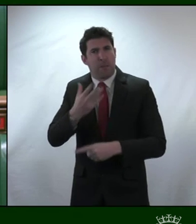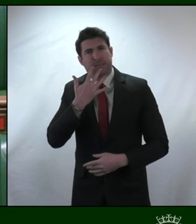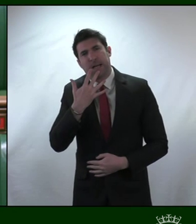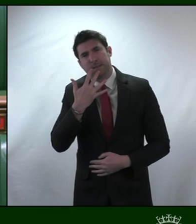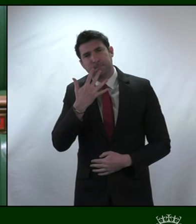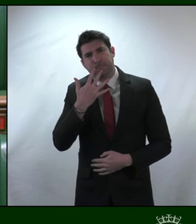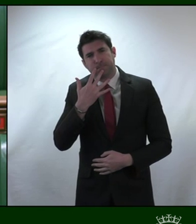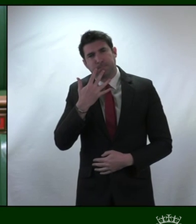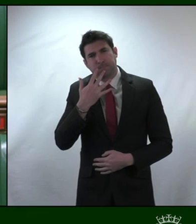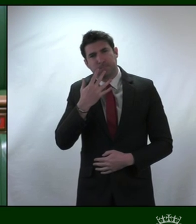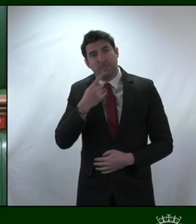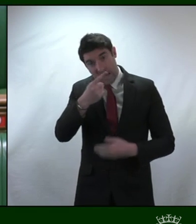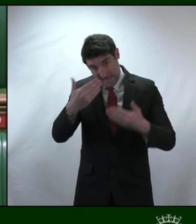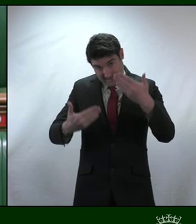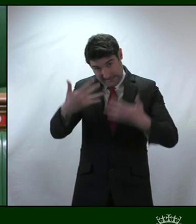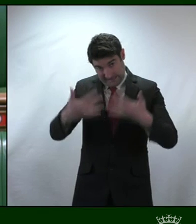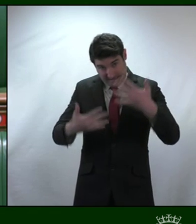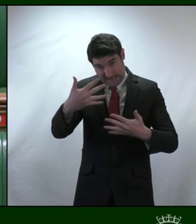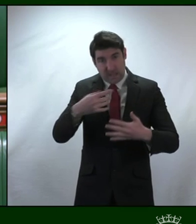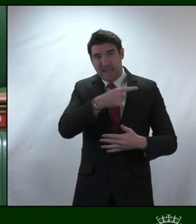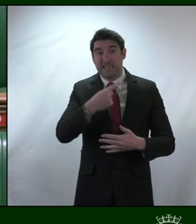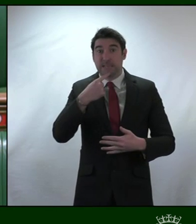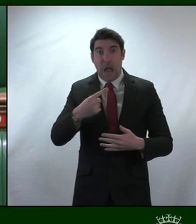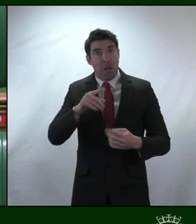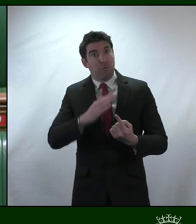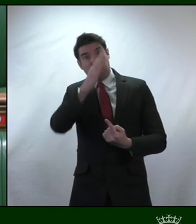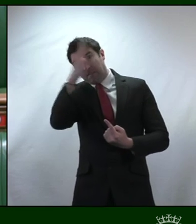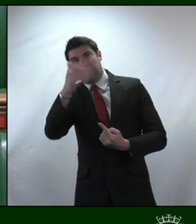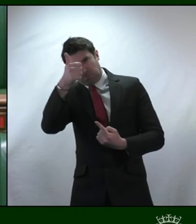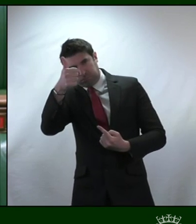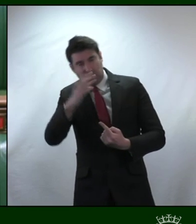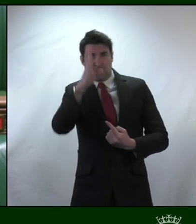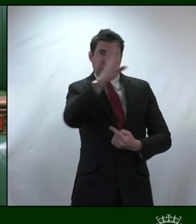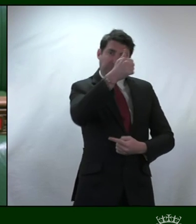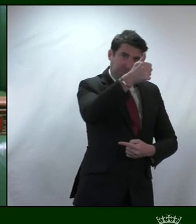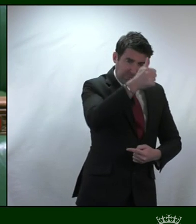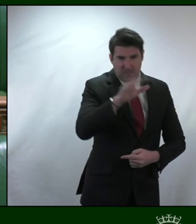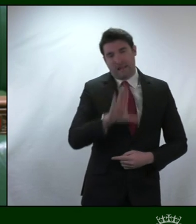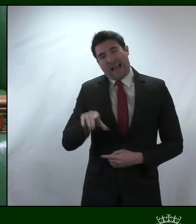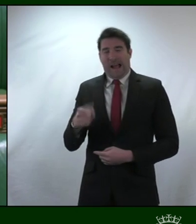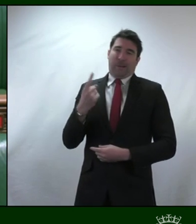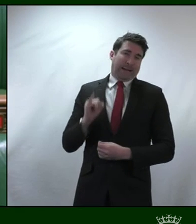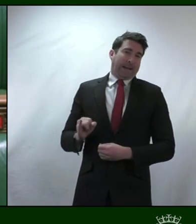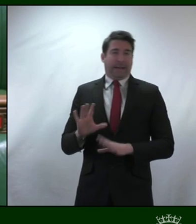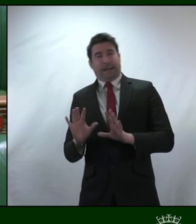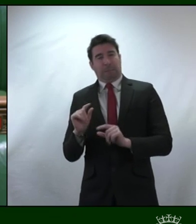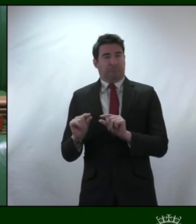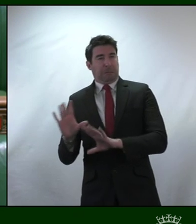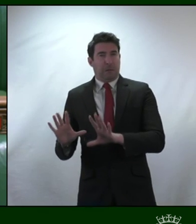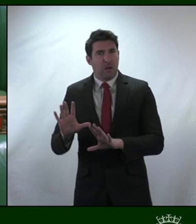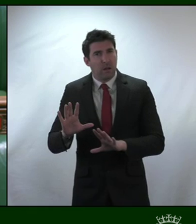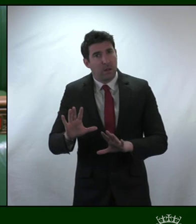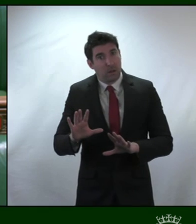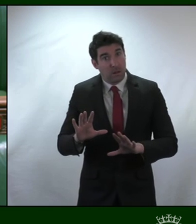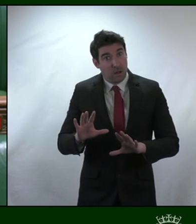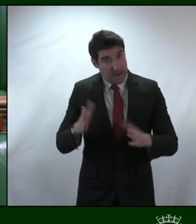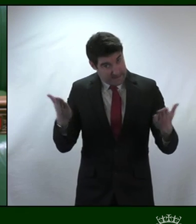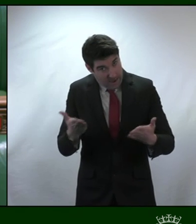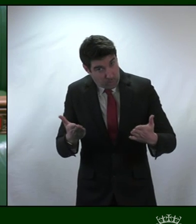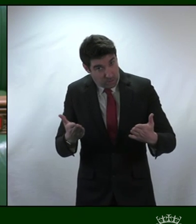The Prime Minister talked about spikes here and there. Let me tell the House that in three out of four tier 2 areas, infections are going up.